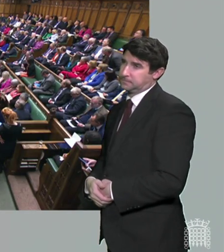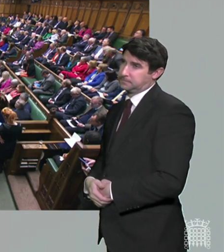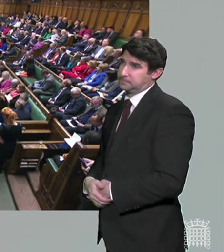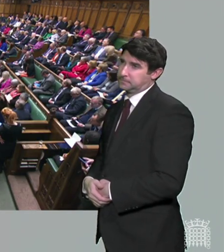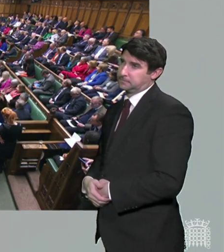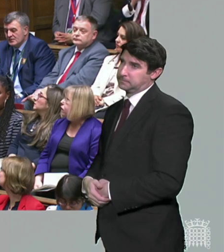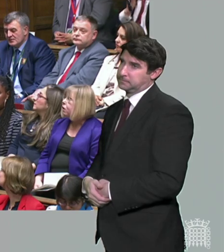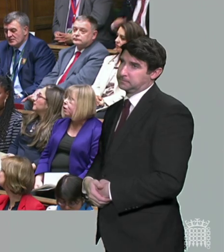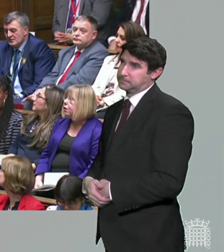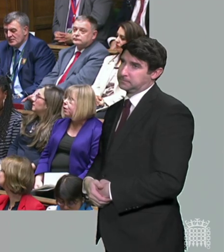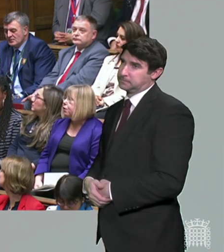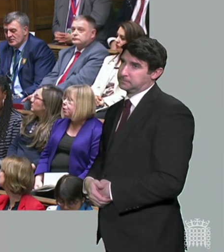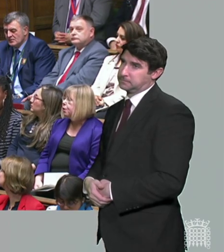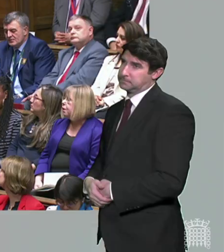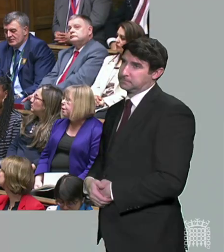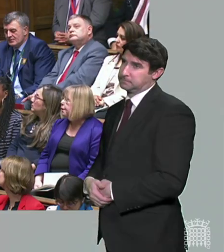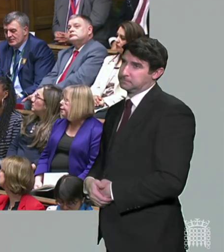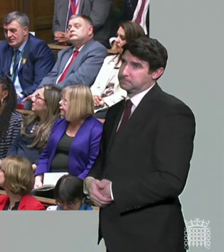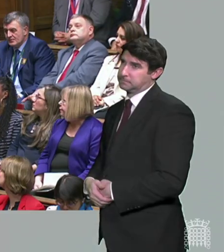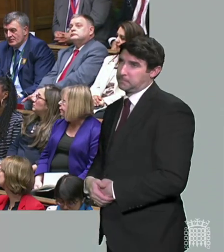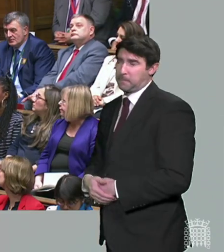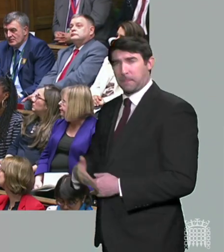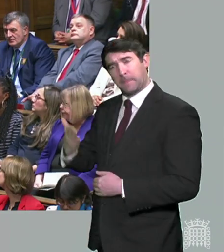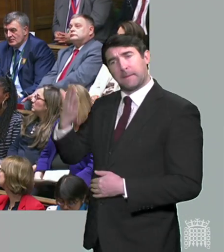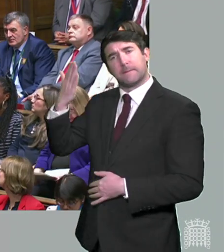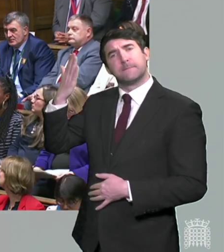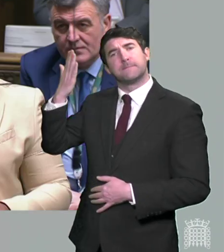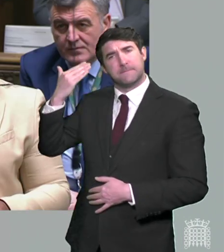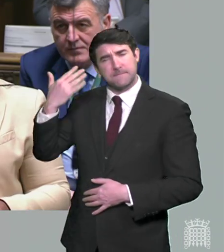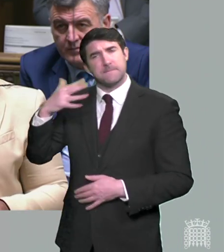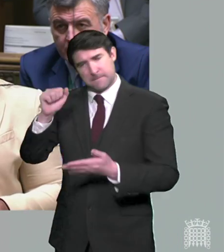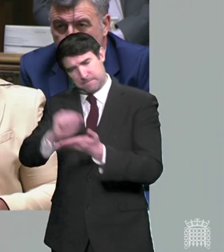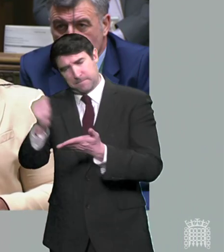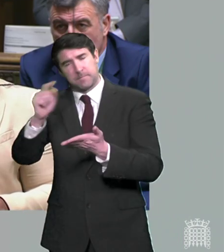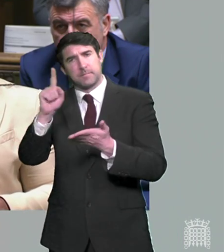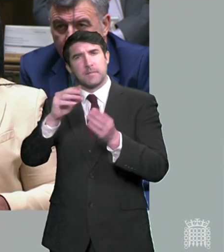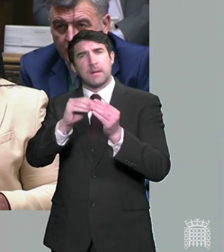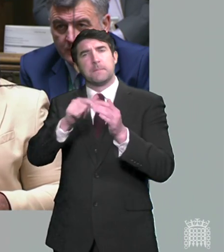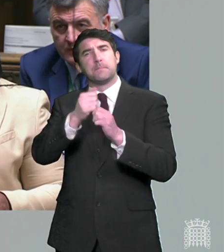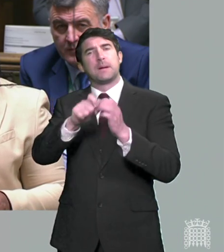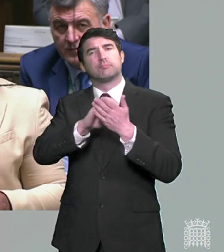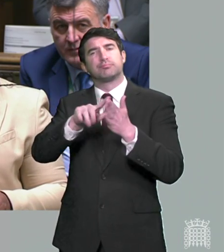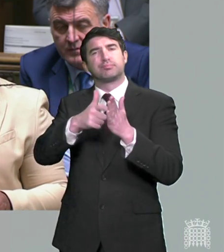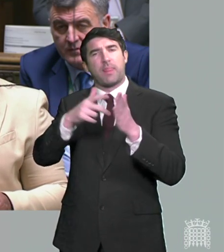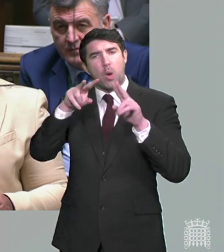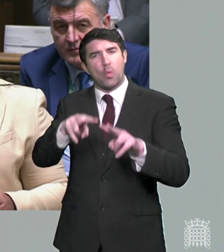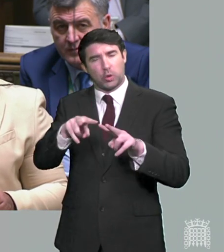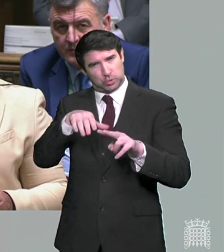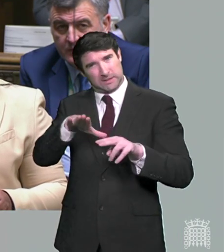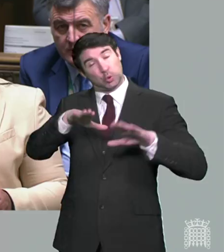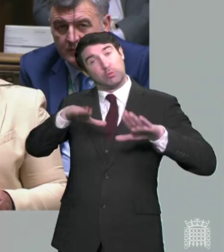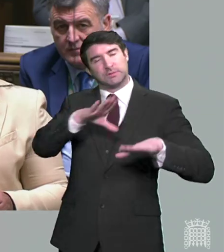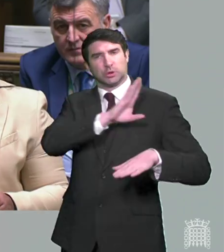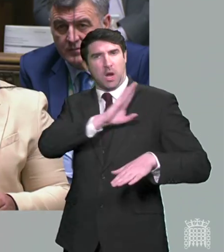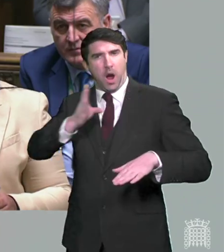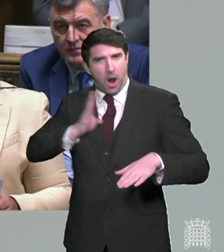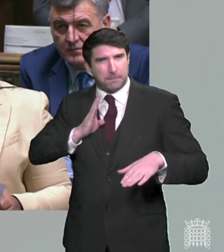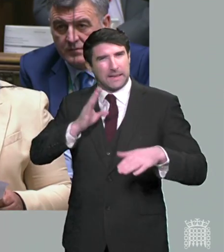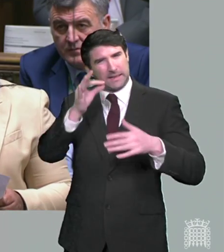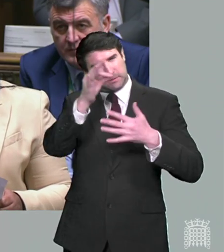Big Brother Watch recently released a report on unaccountable government bodies such as the Counter Disinformation Unit, the Rapid Response Unit and the British Army’s 77th Brigade.